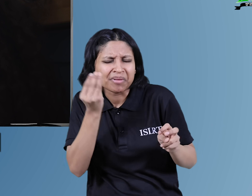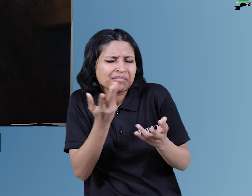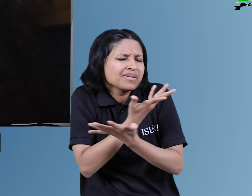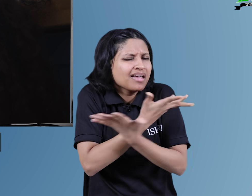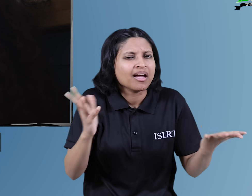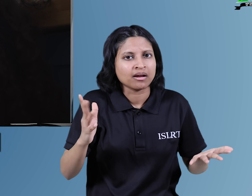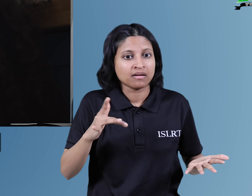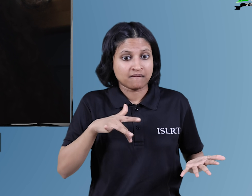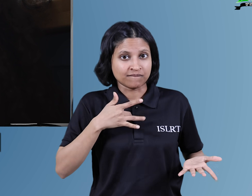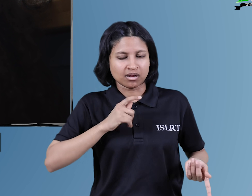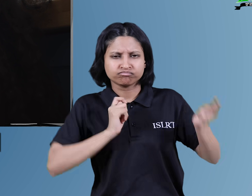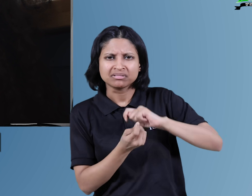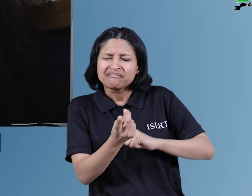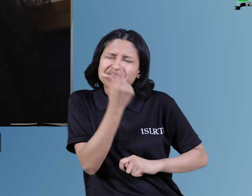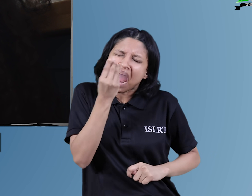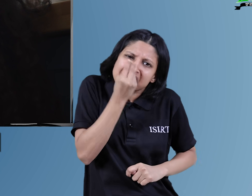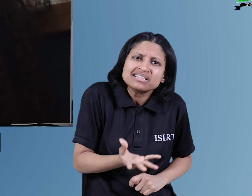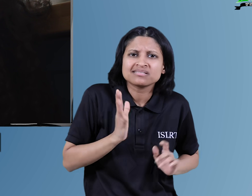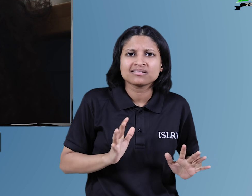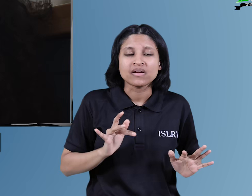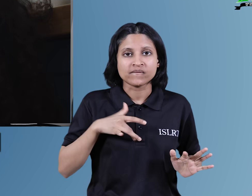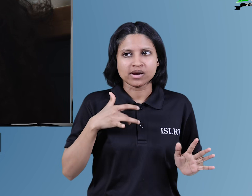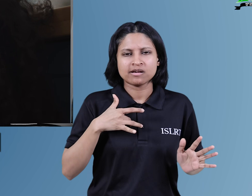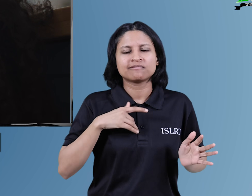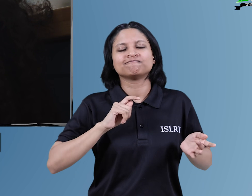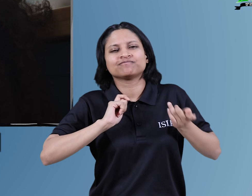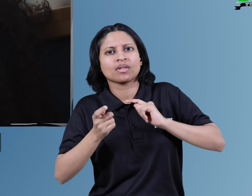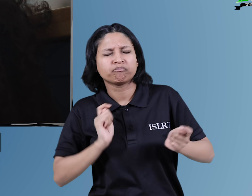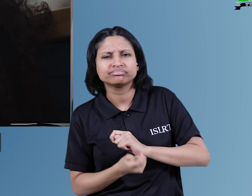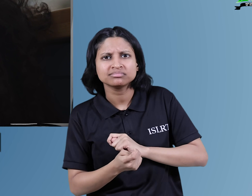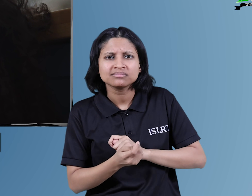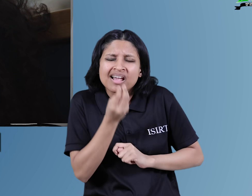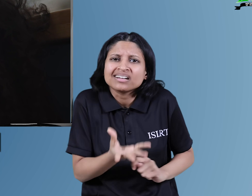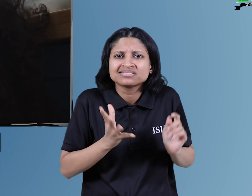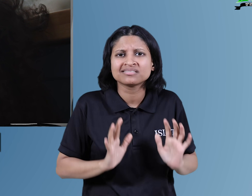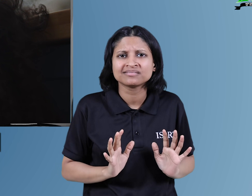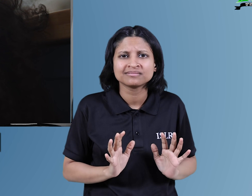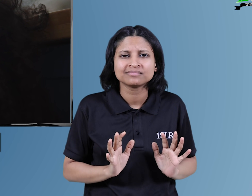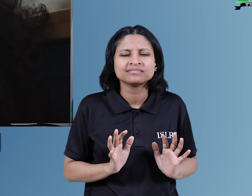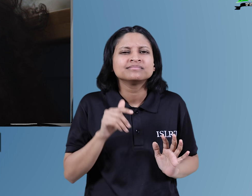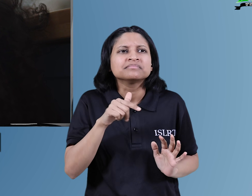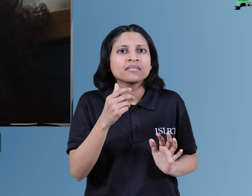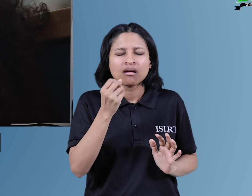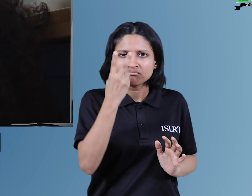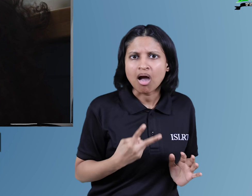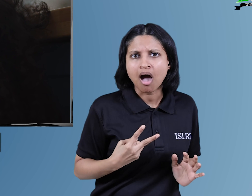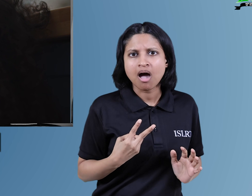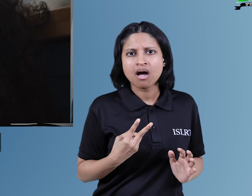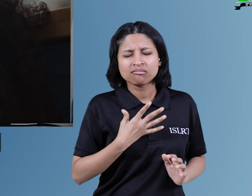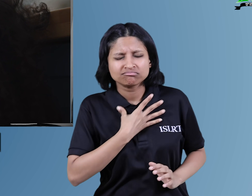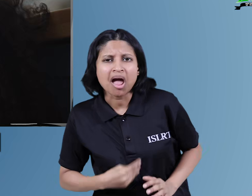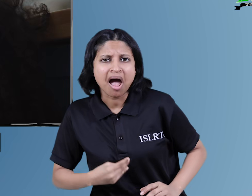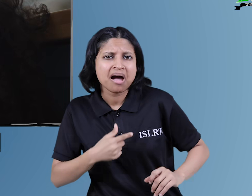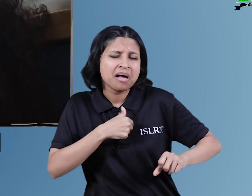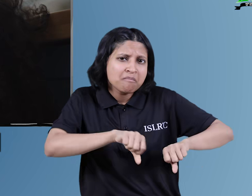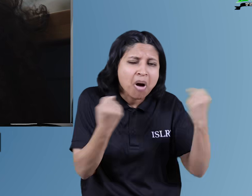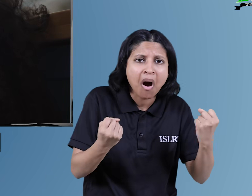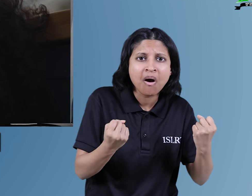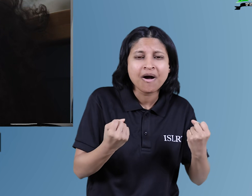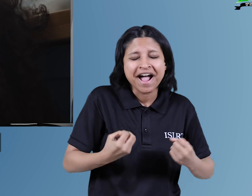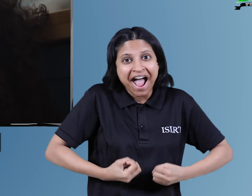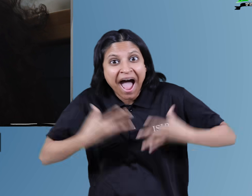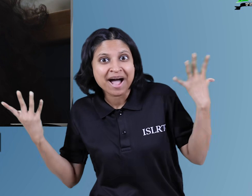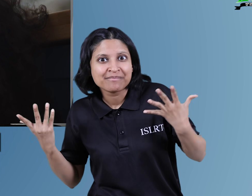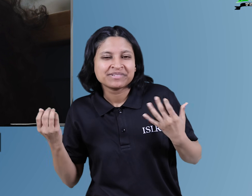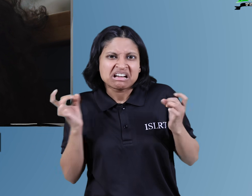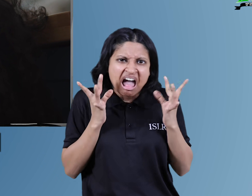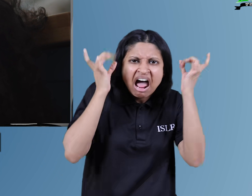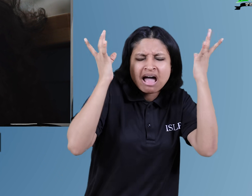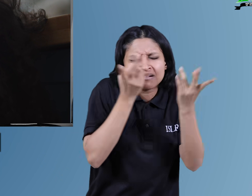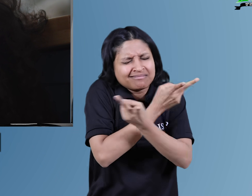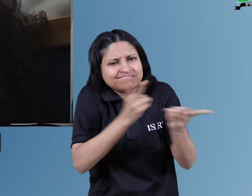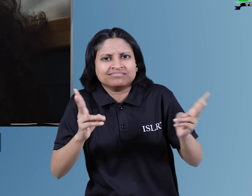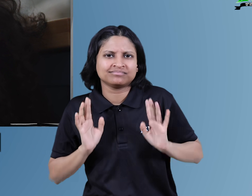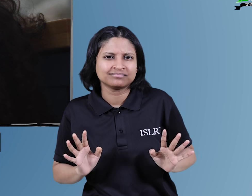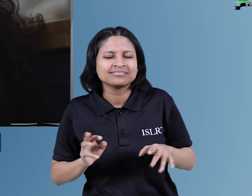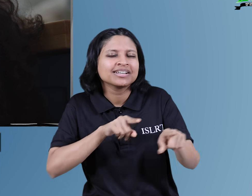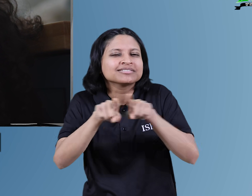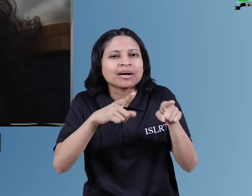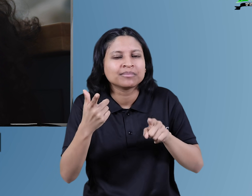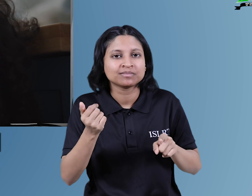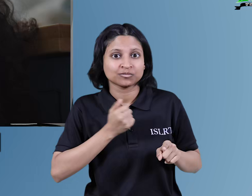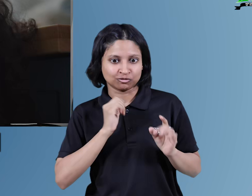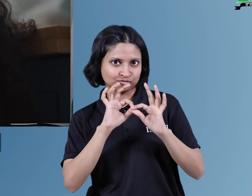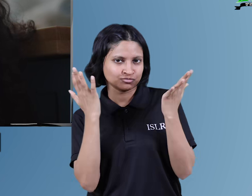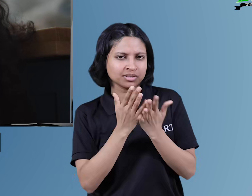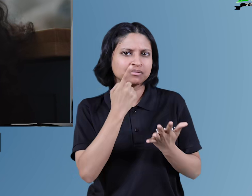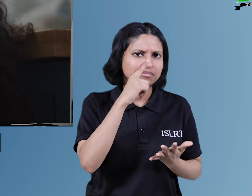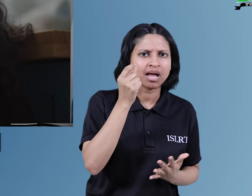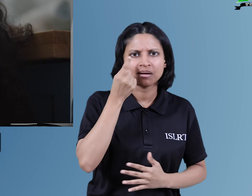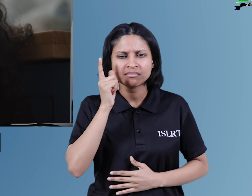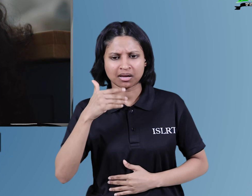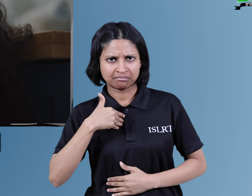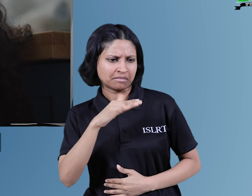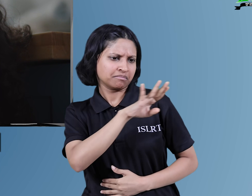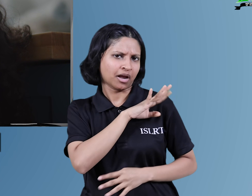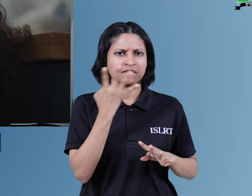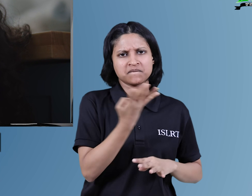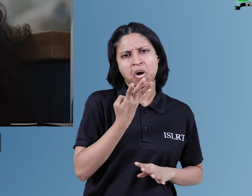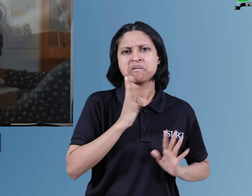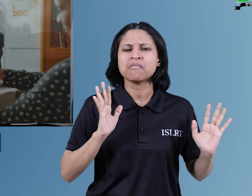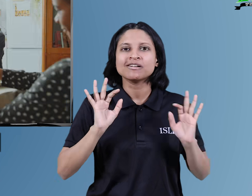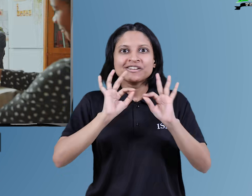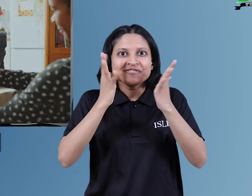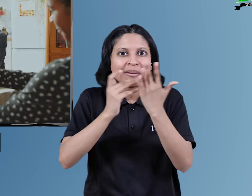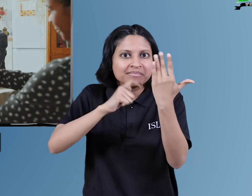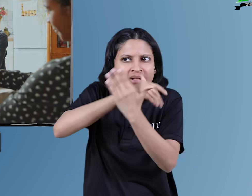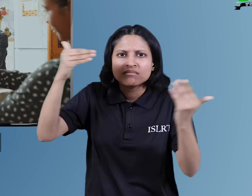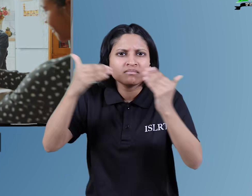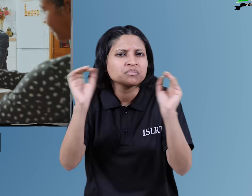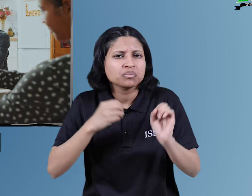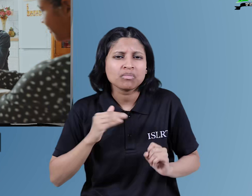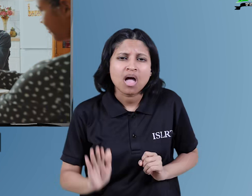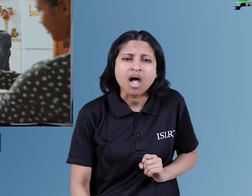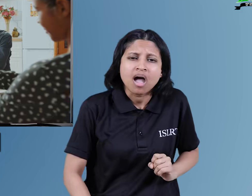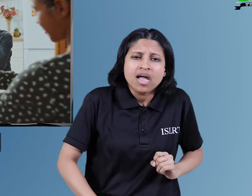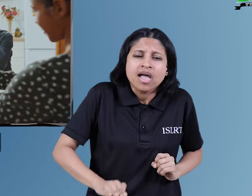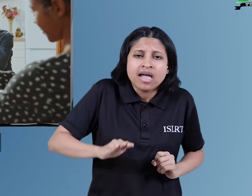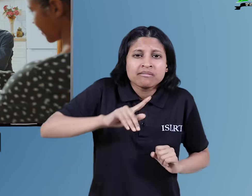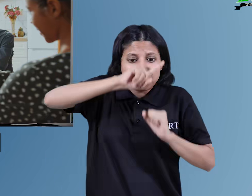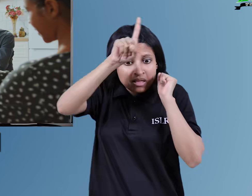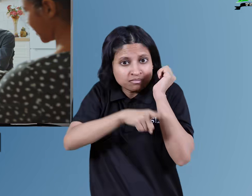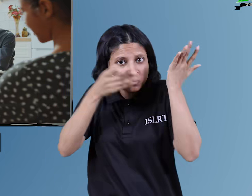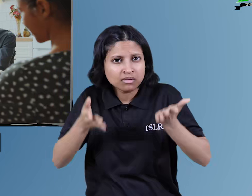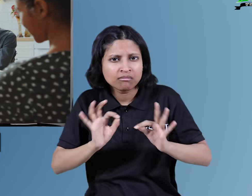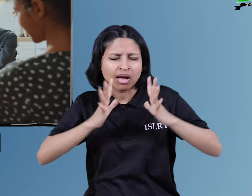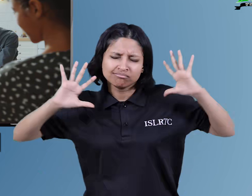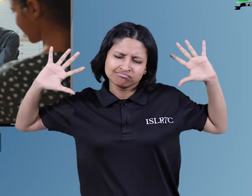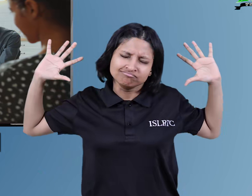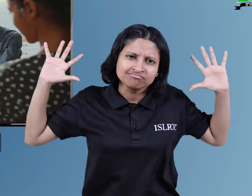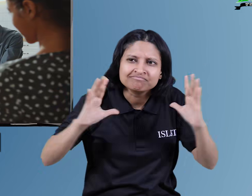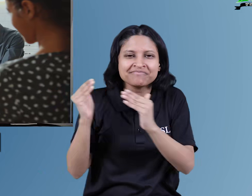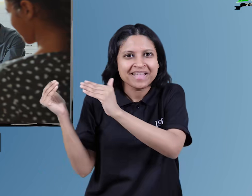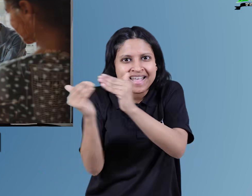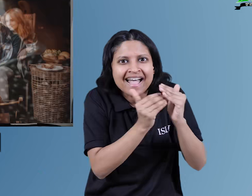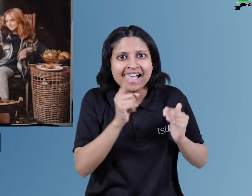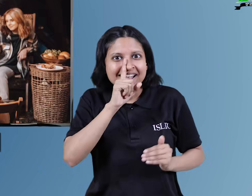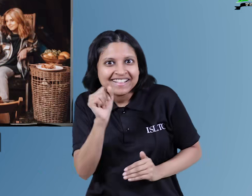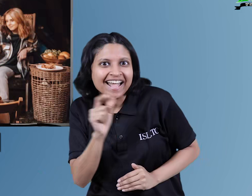Emotional refers to having strong feelings, or being easily affected by feelings. For example, a family gathering after a long time can be quite emotional.